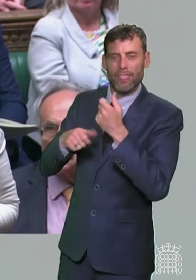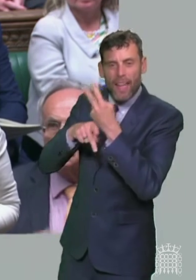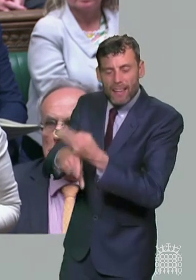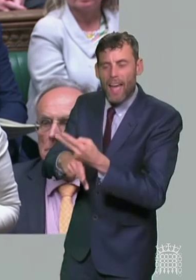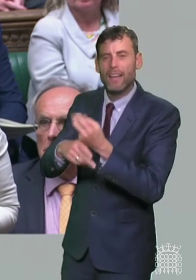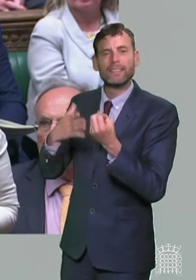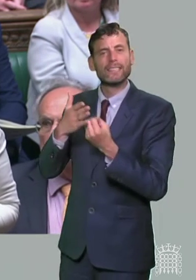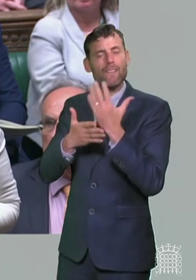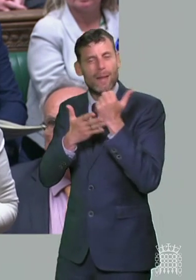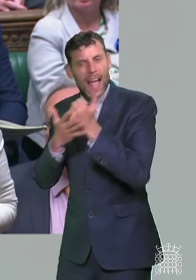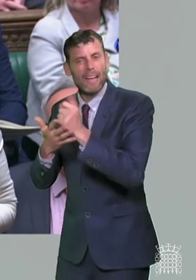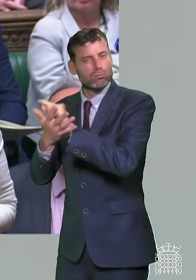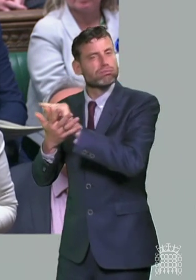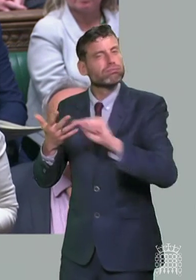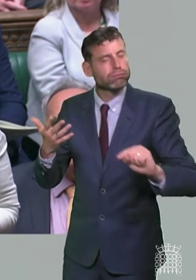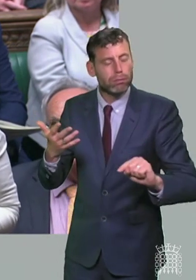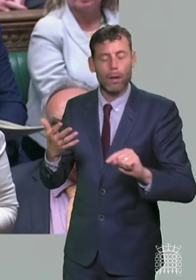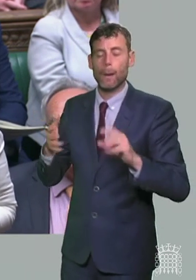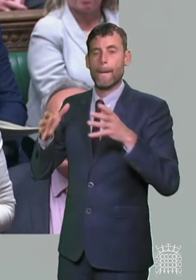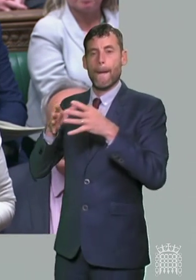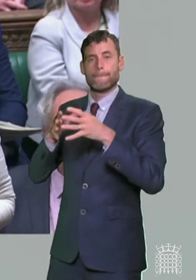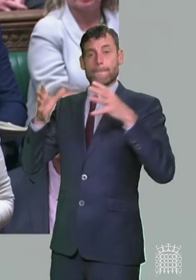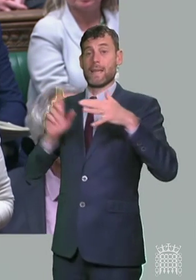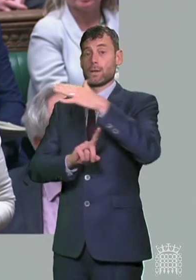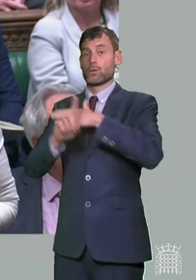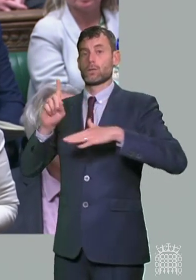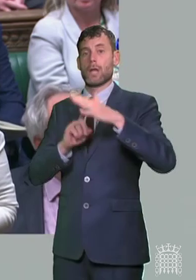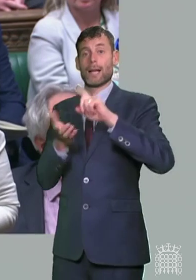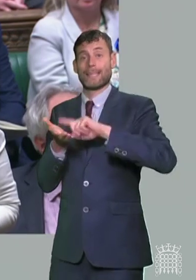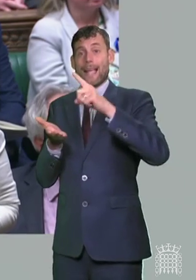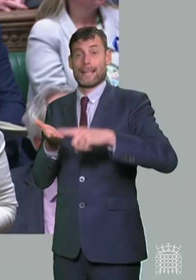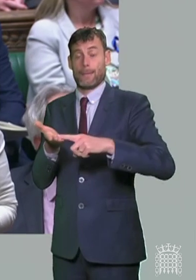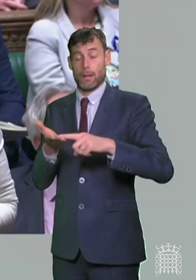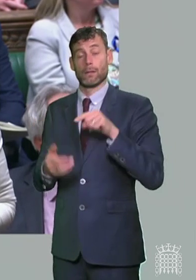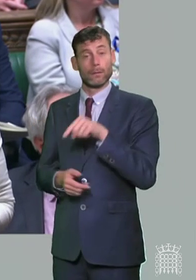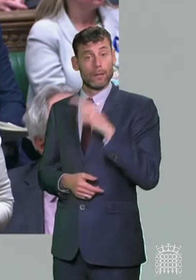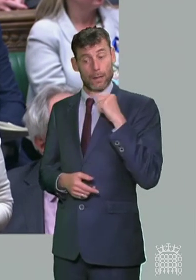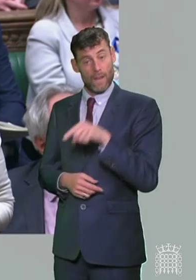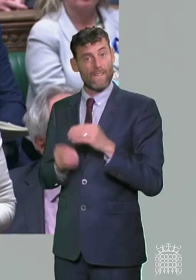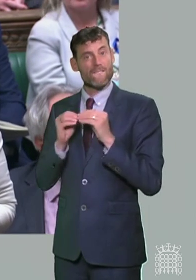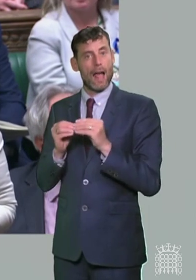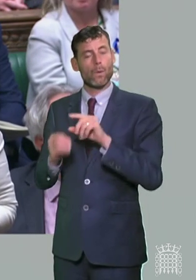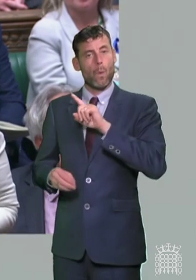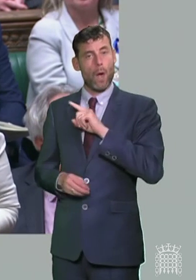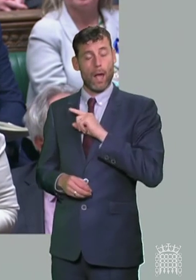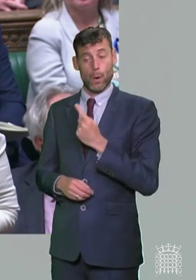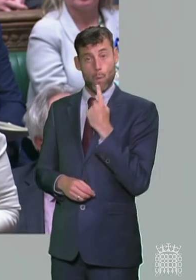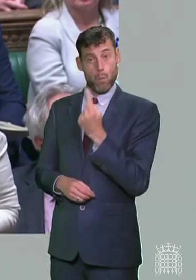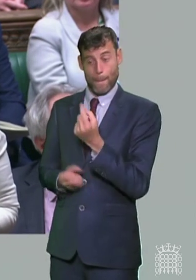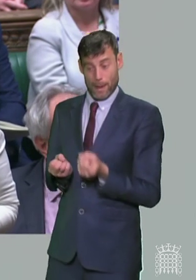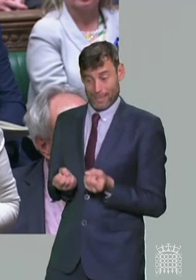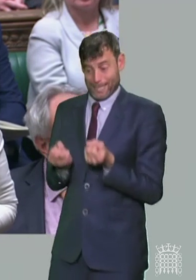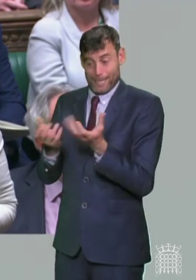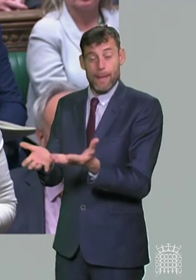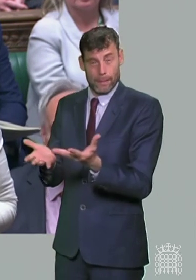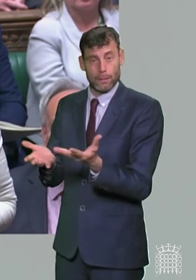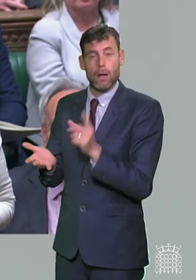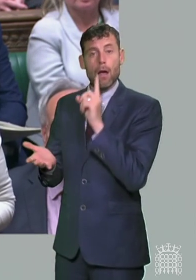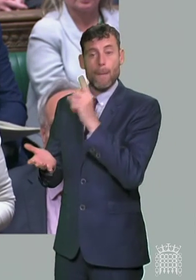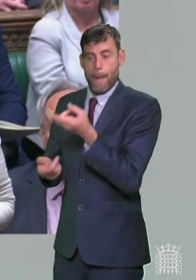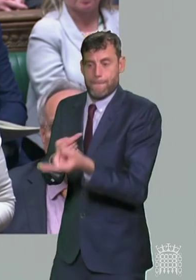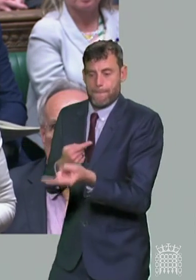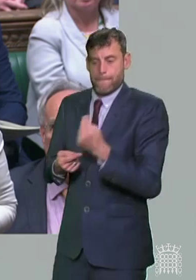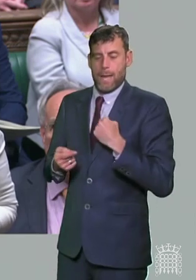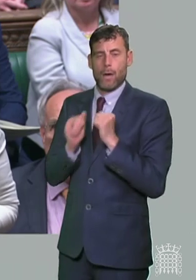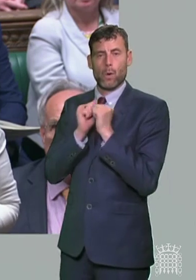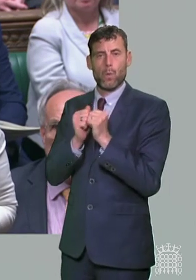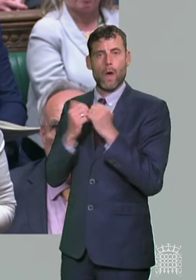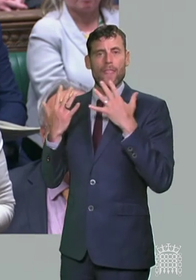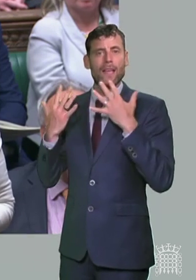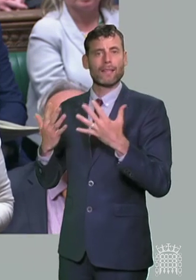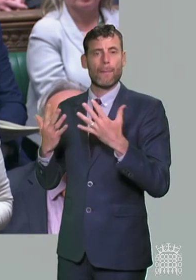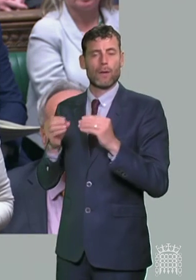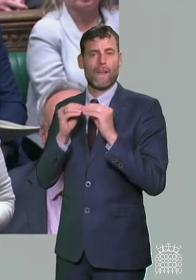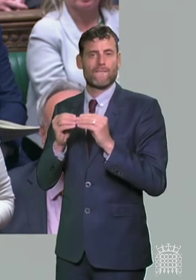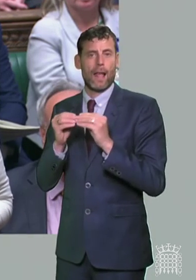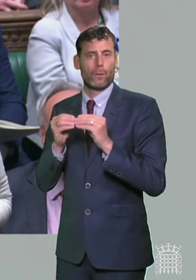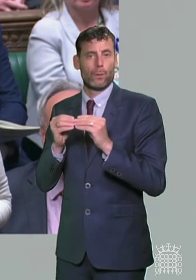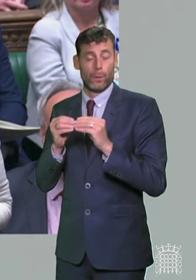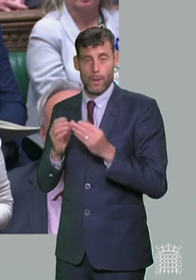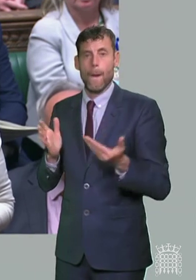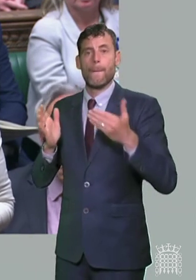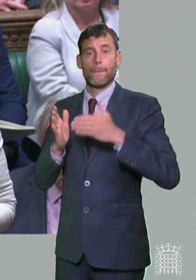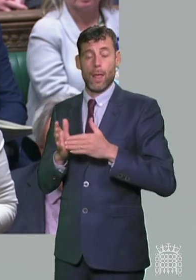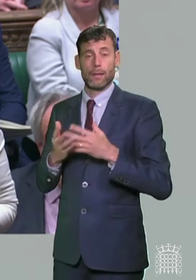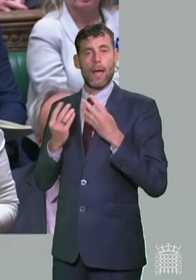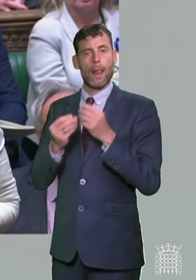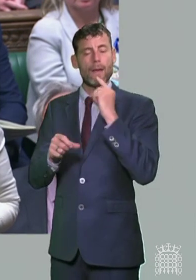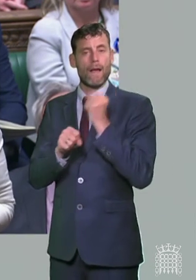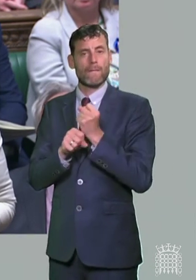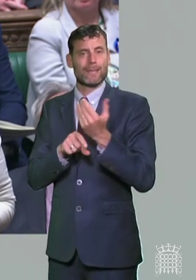According to Big Society Capital, every £1 the Government have spent in this way has delivered £10 in further economic, social and fiscal value, including £3 in direct savings to Government.